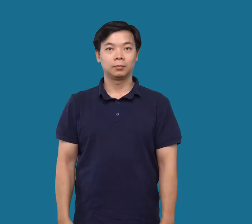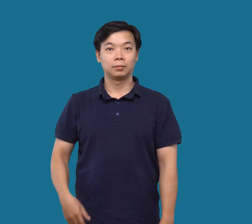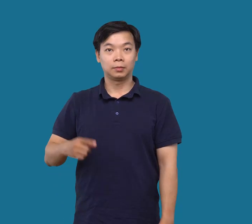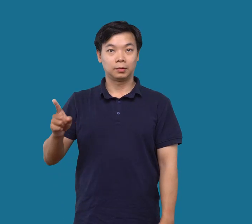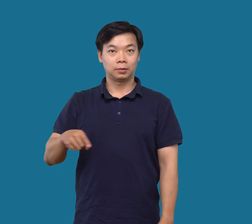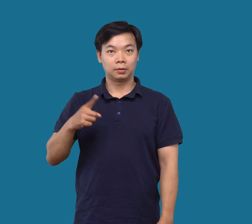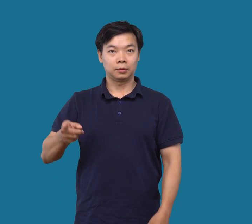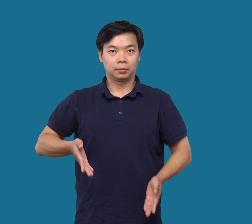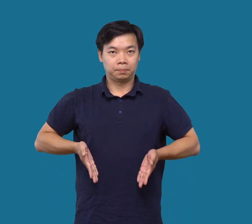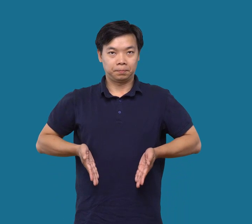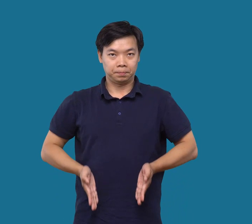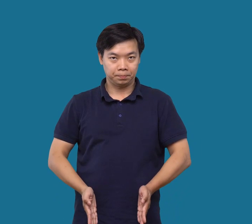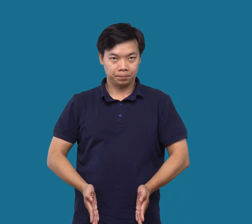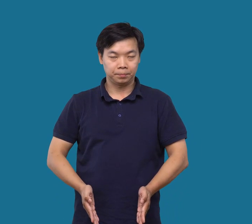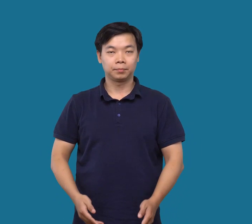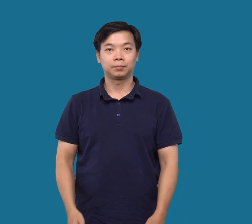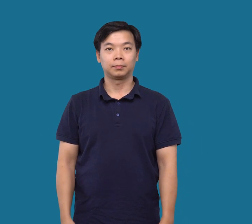ngày sinh